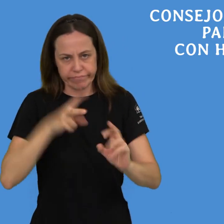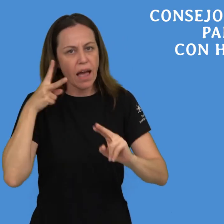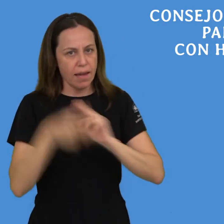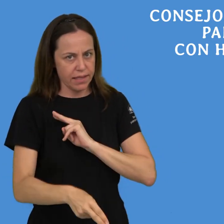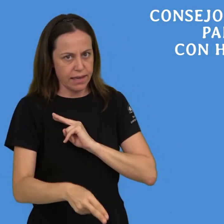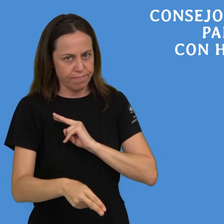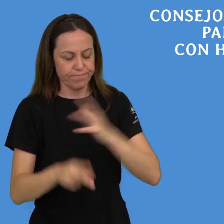evitar